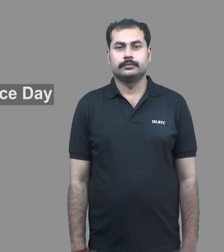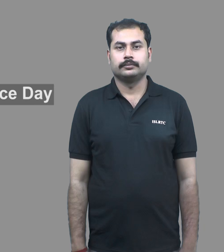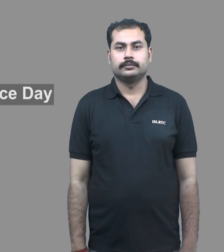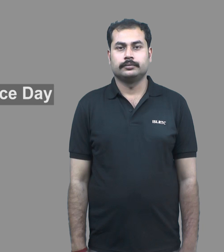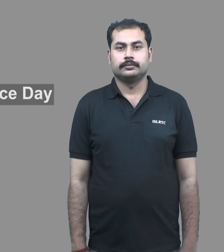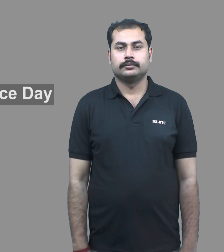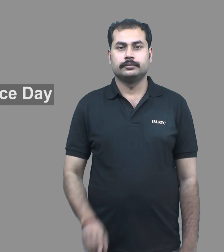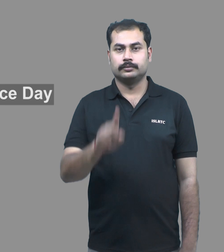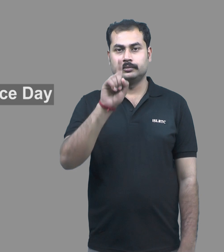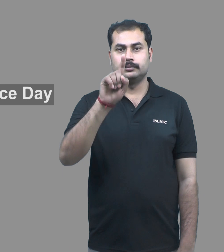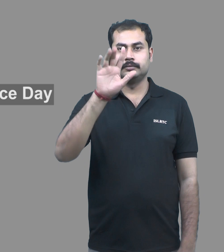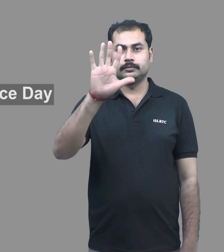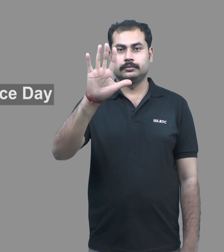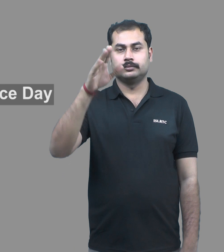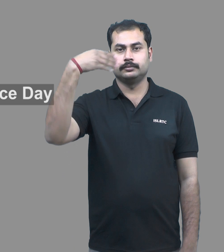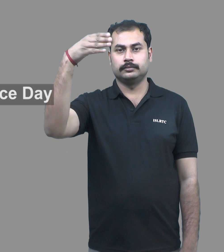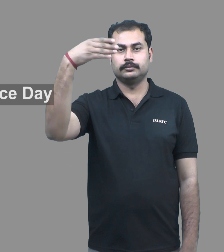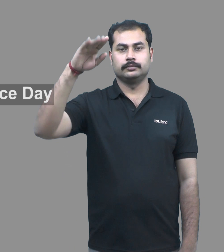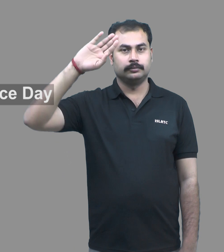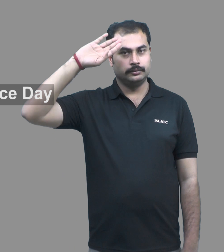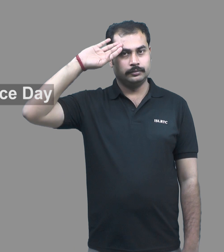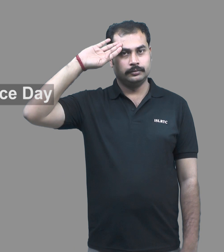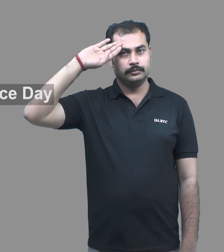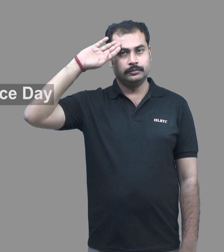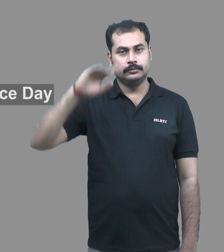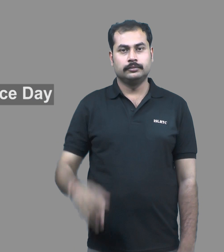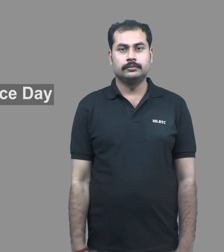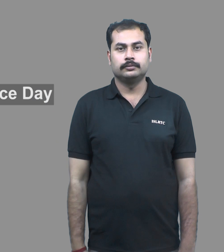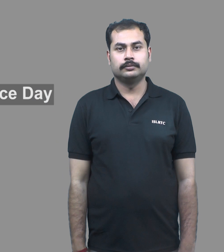Independence Day